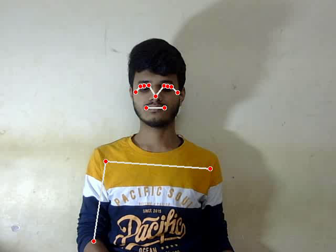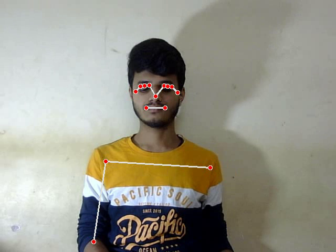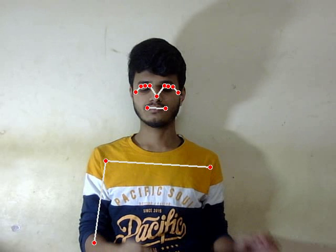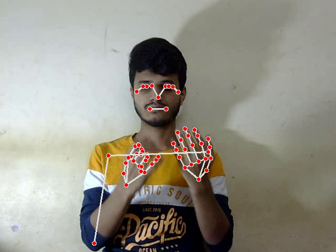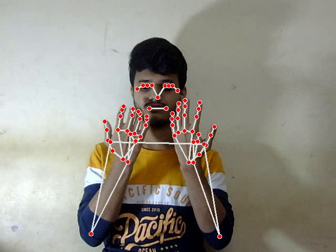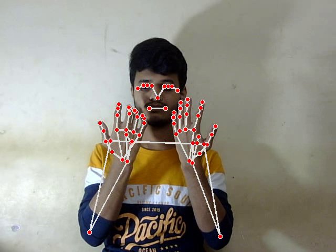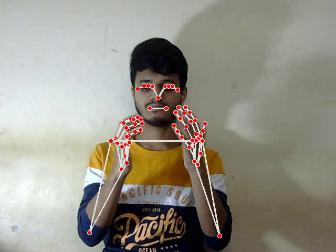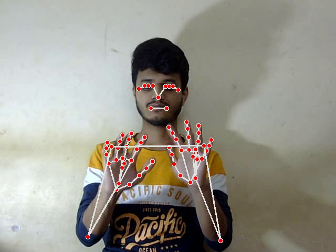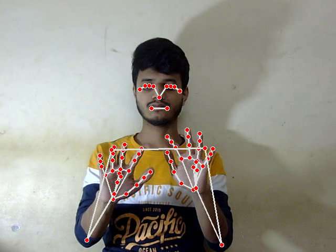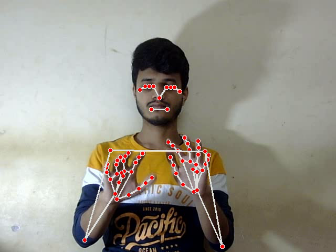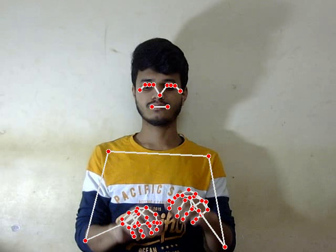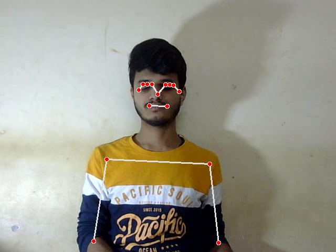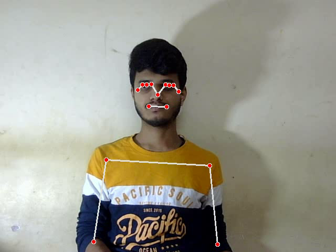finish